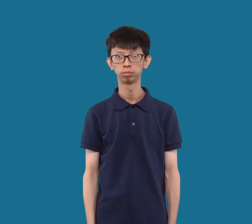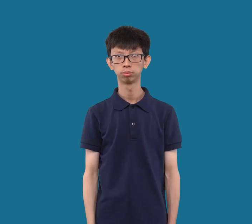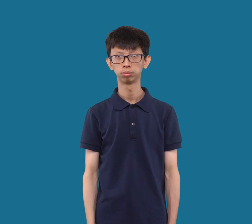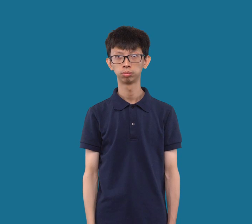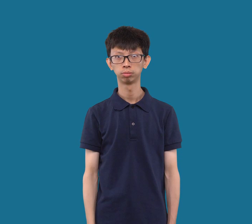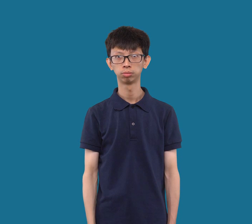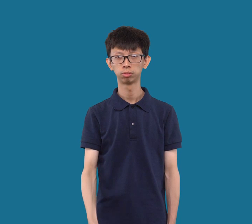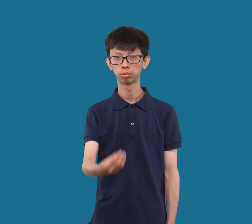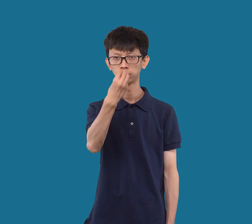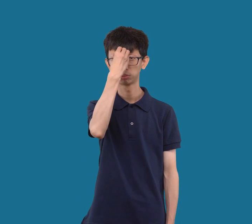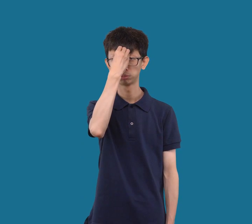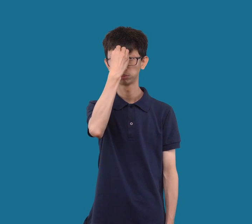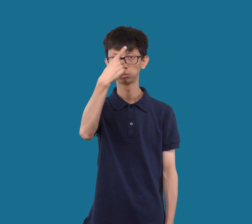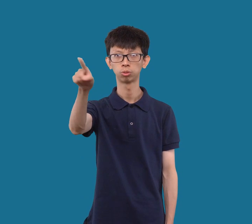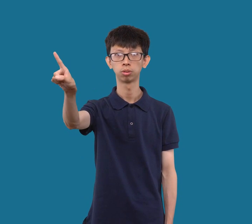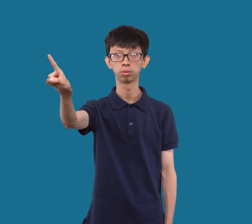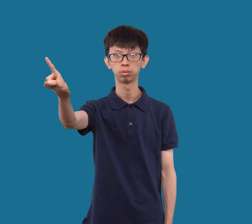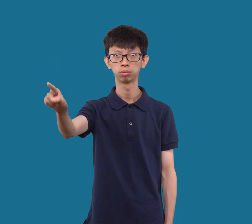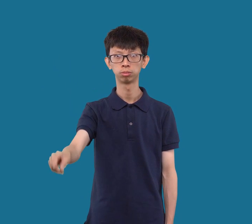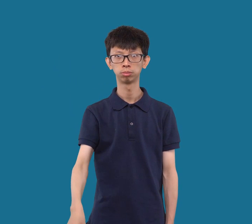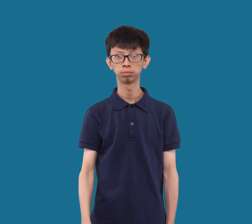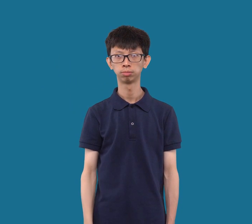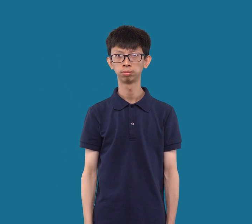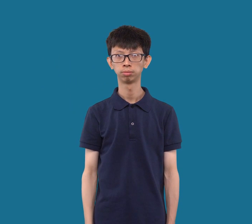du học